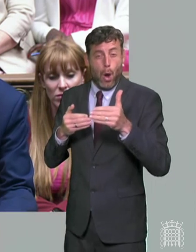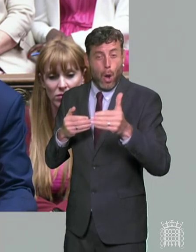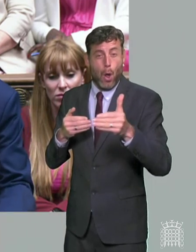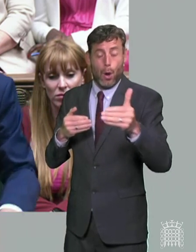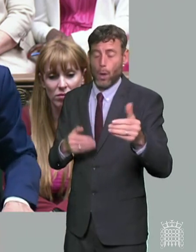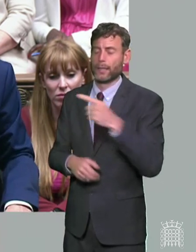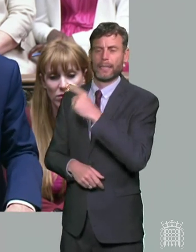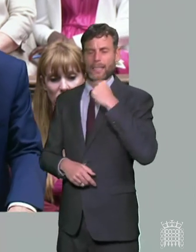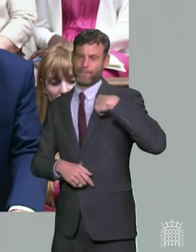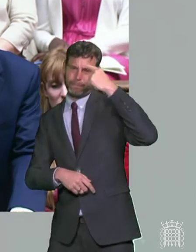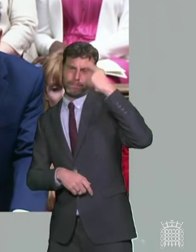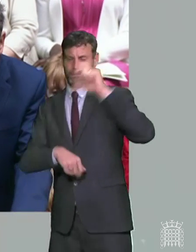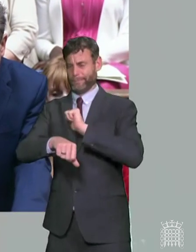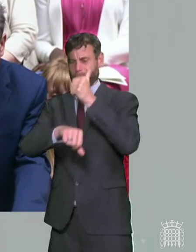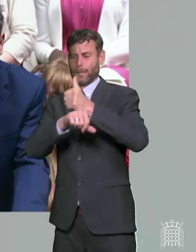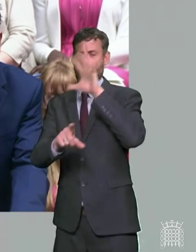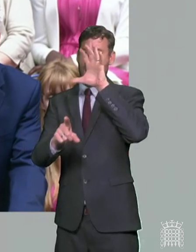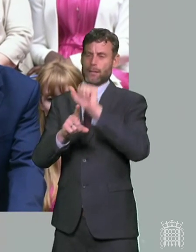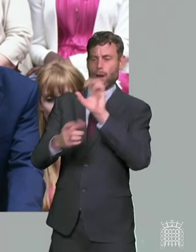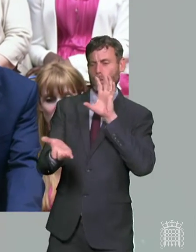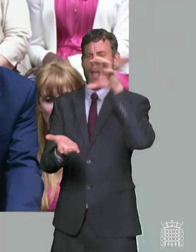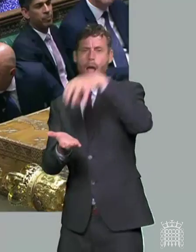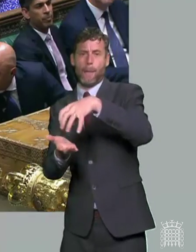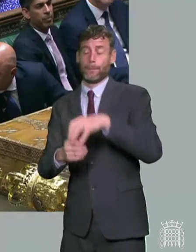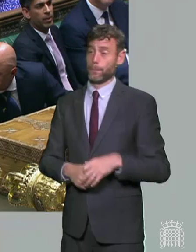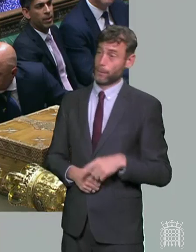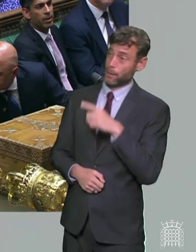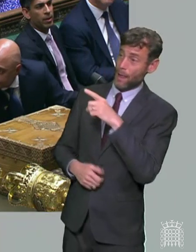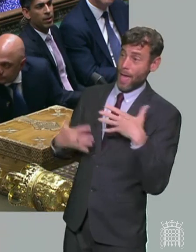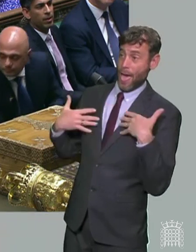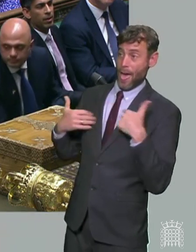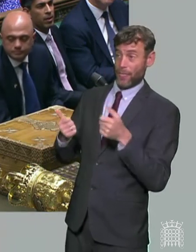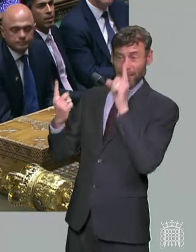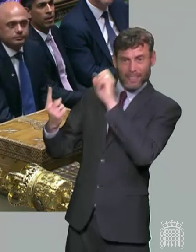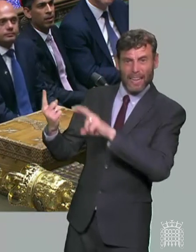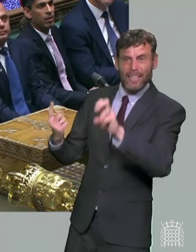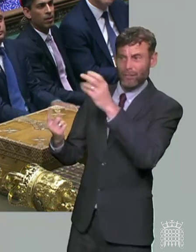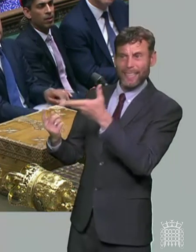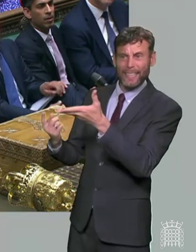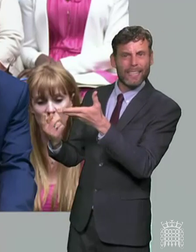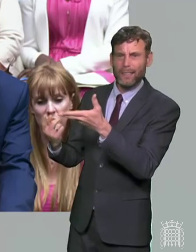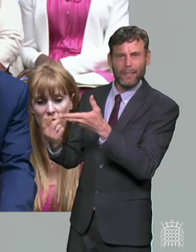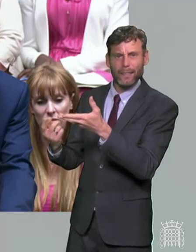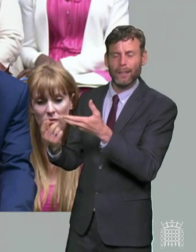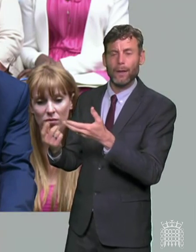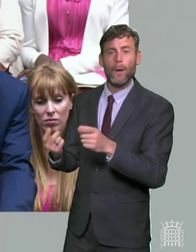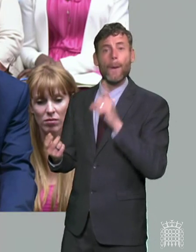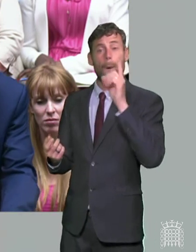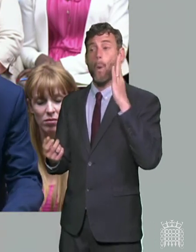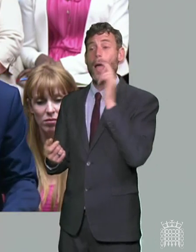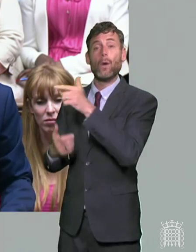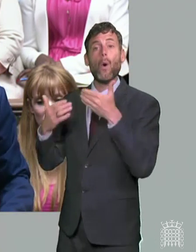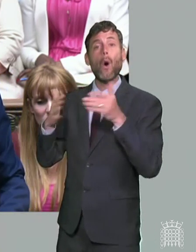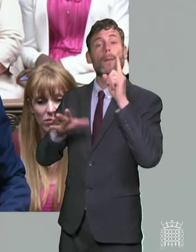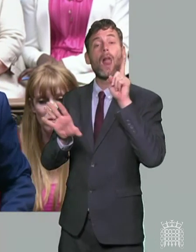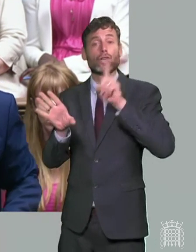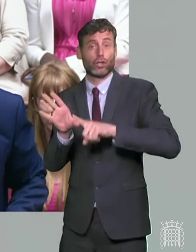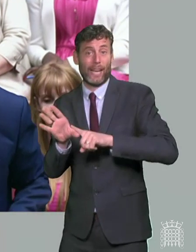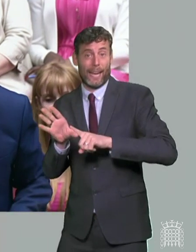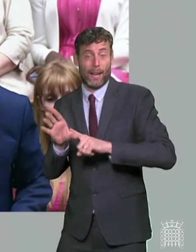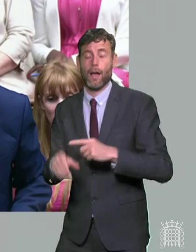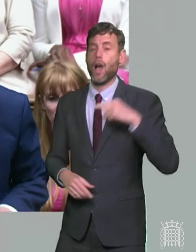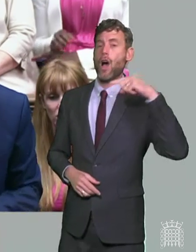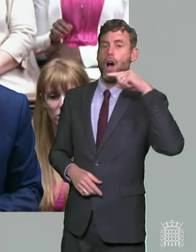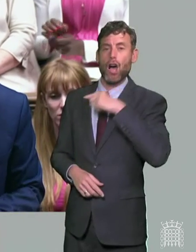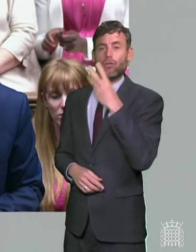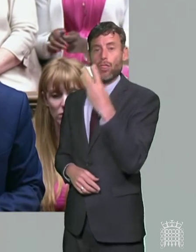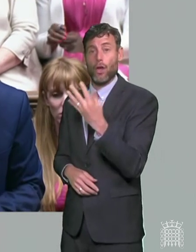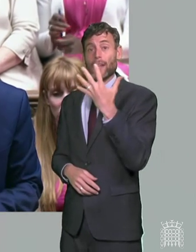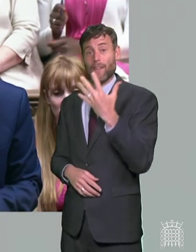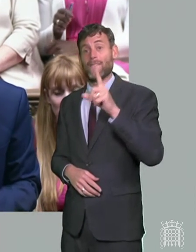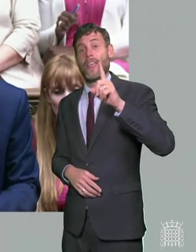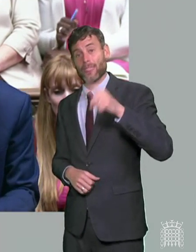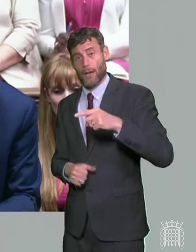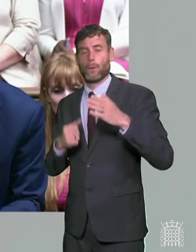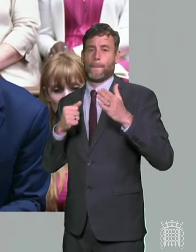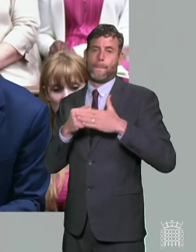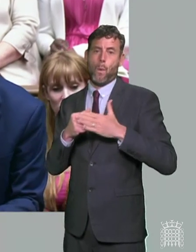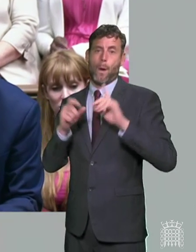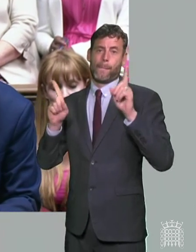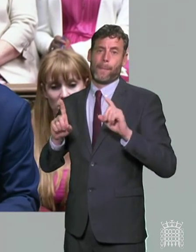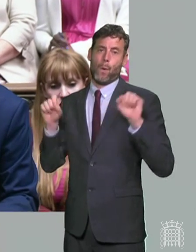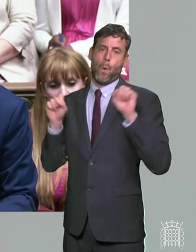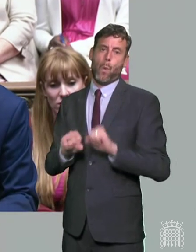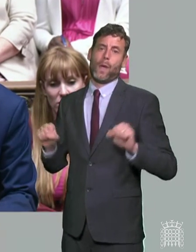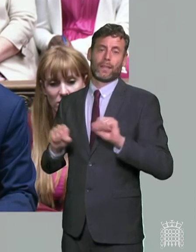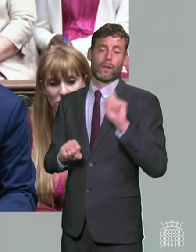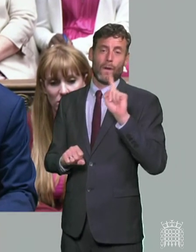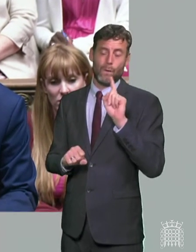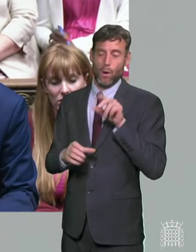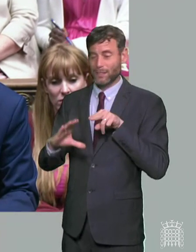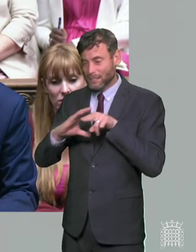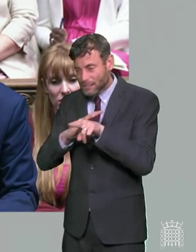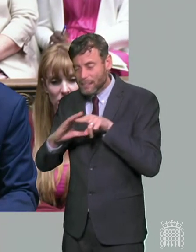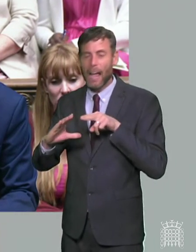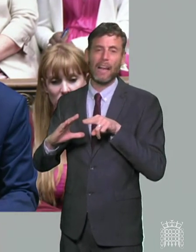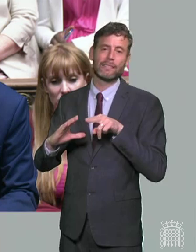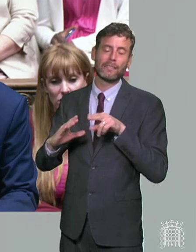The Health Secretary has been on a victory lap this week, but here is the rub: since those hubs were opened last year, 135,000 extra people are now waiting for scans and tests.